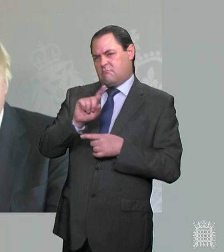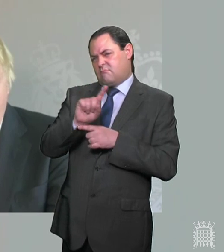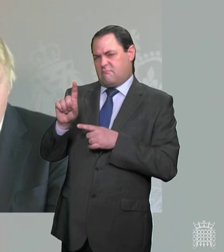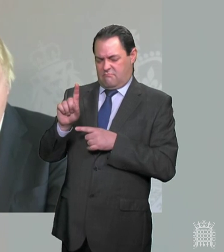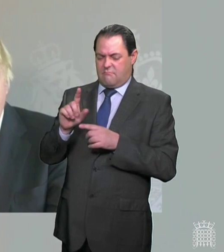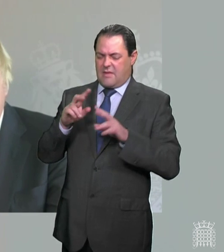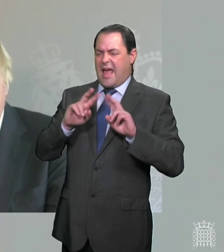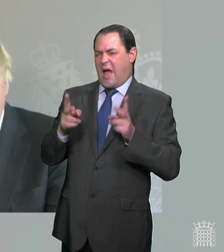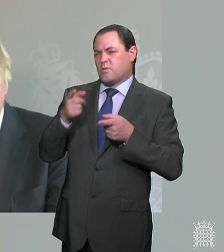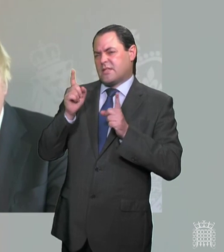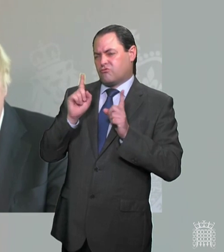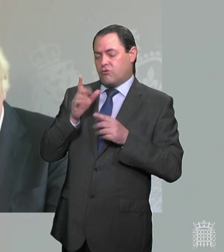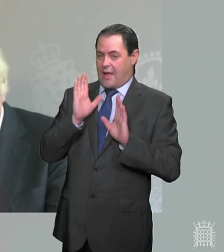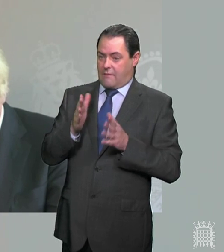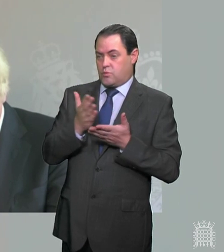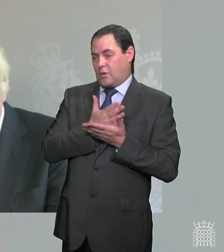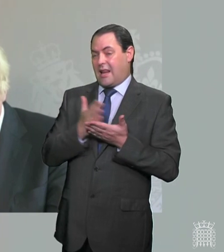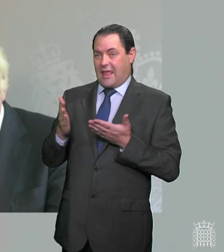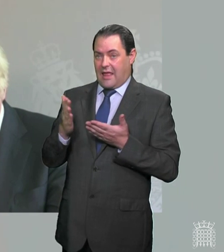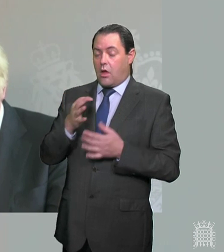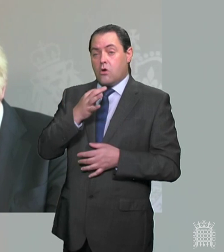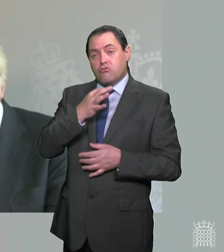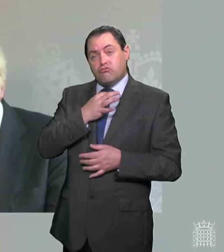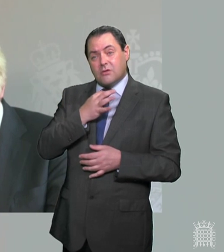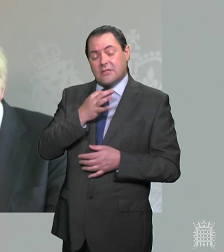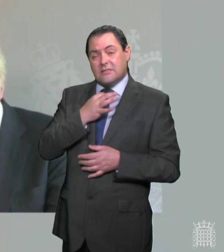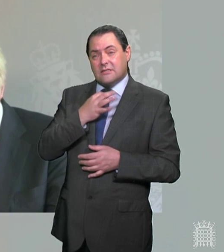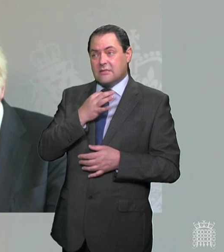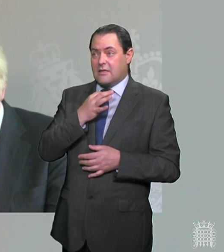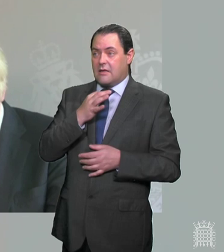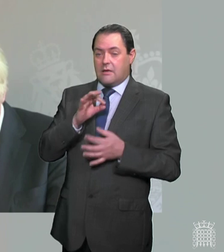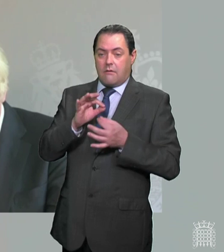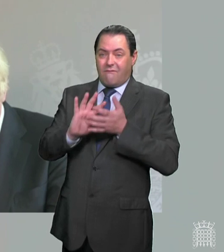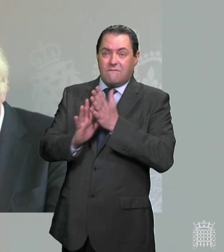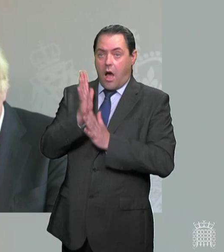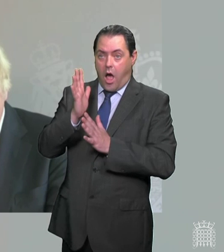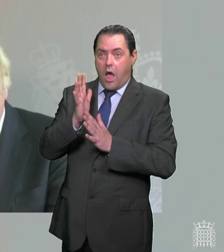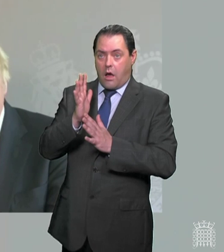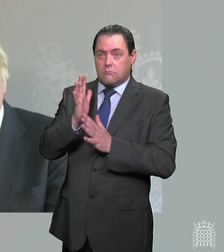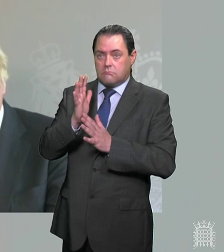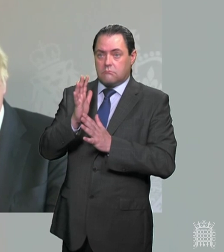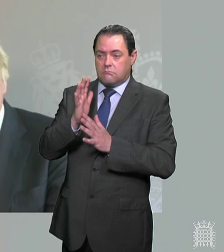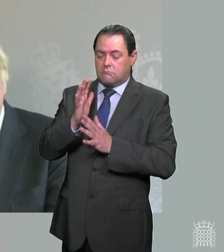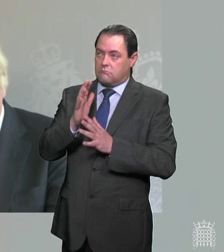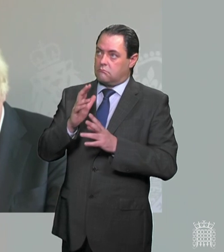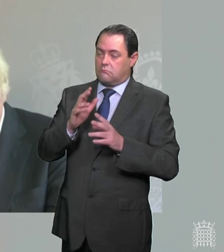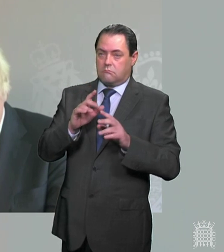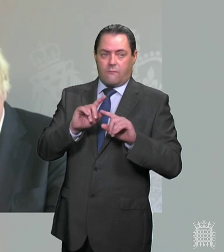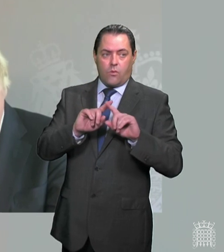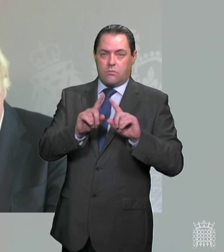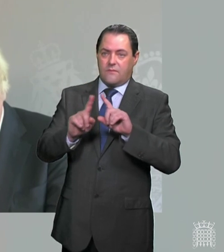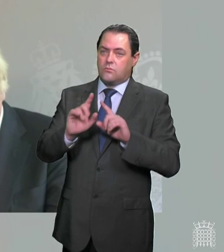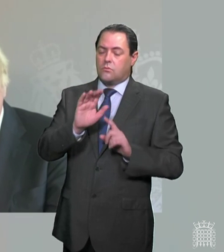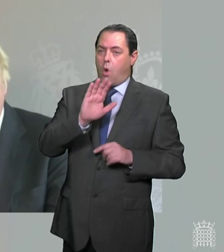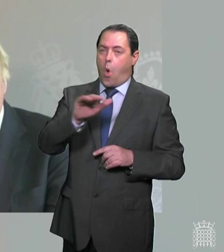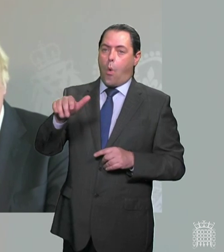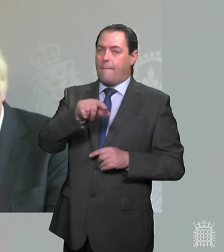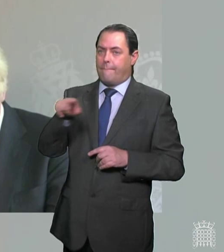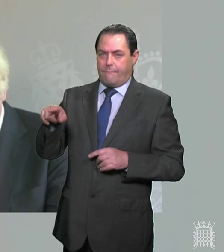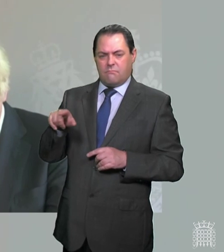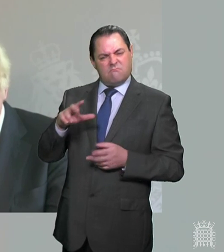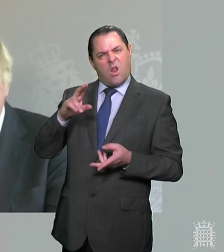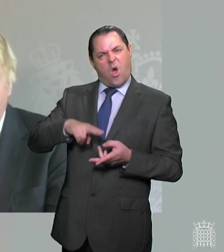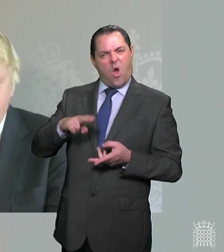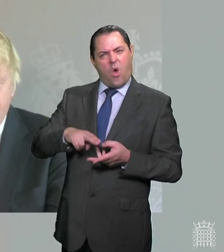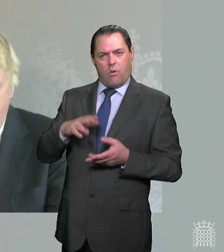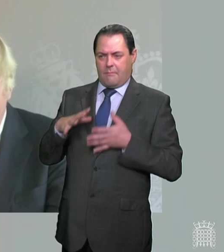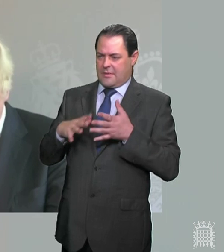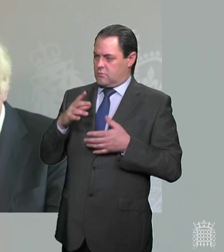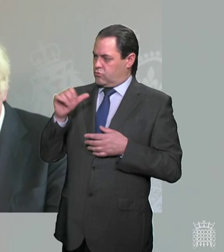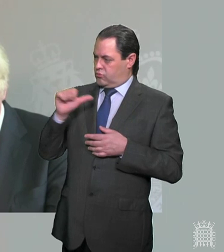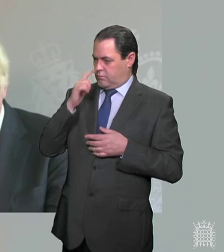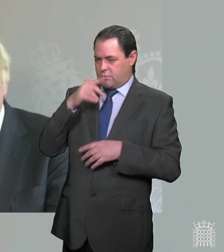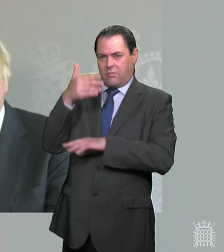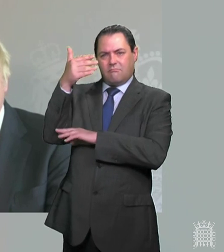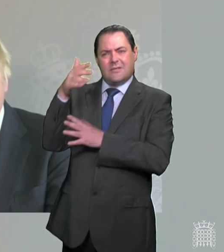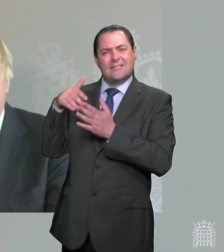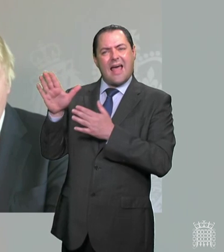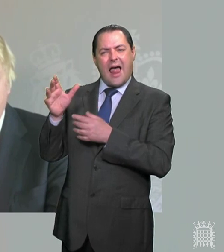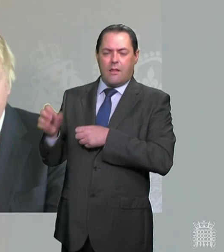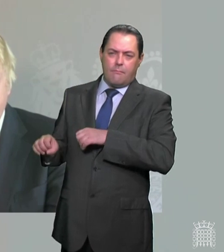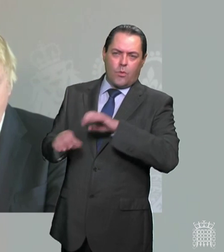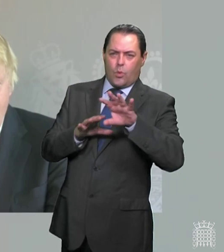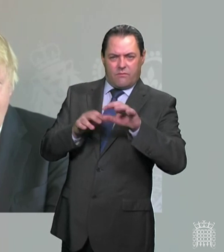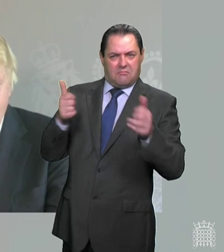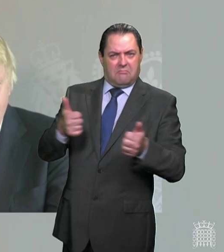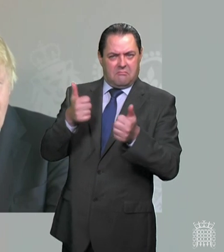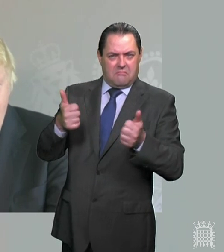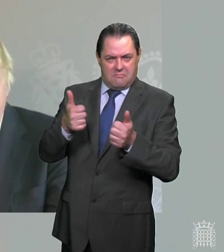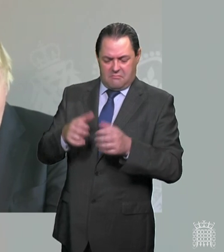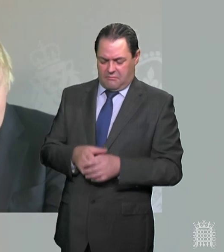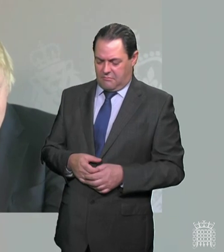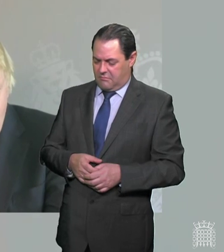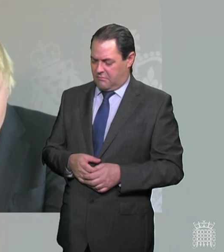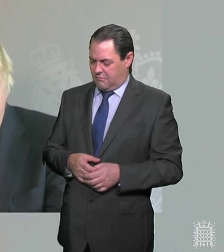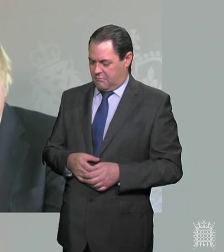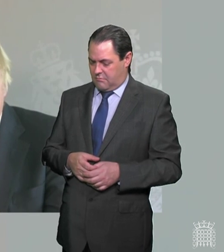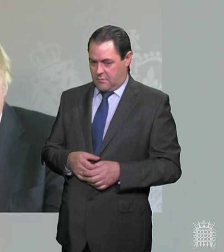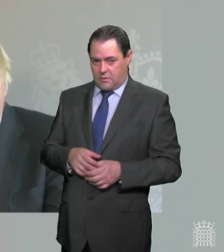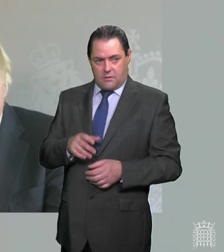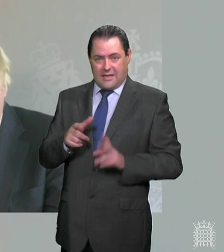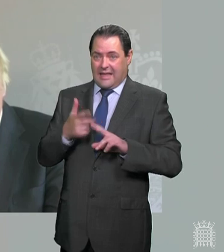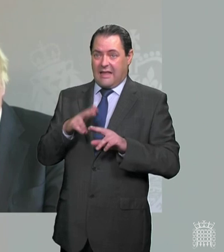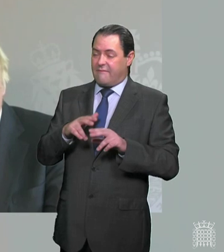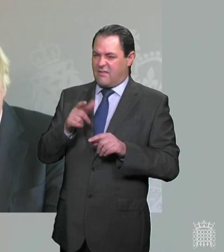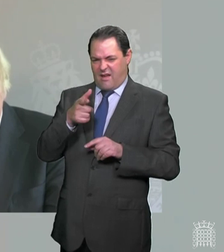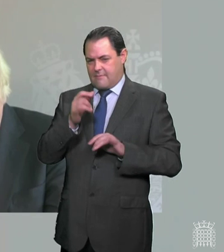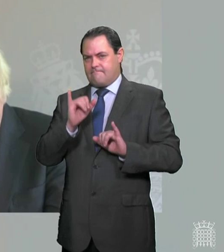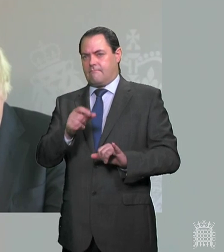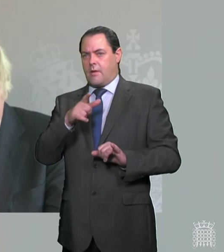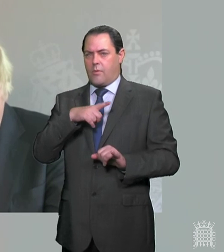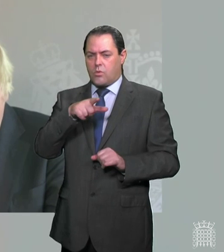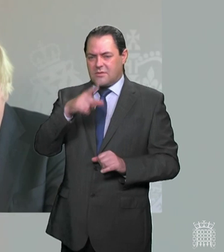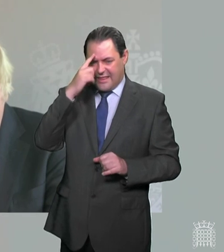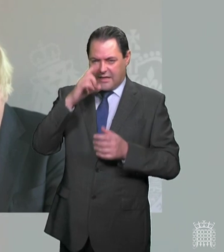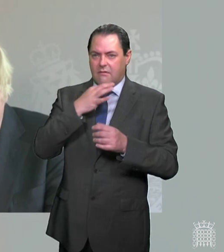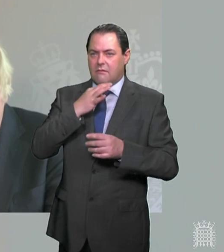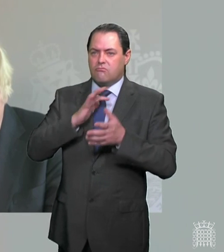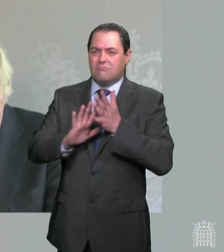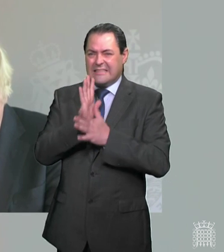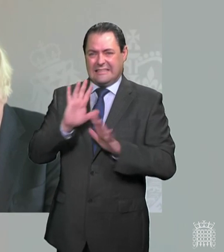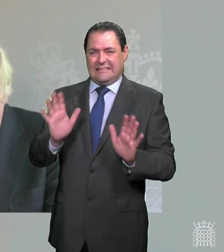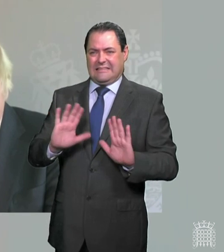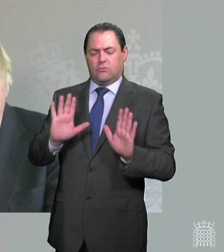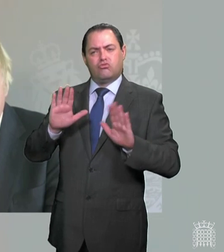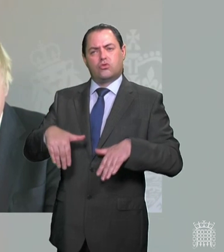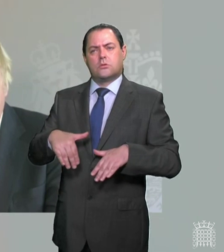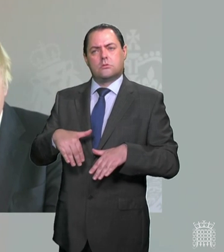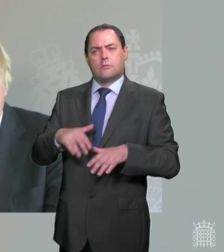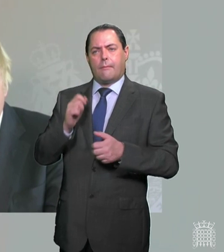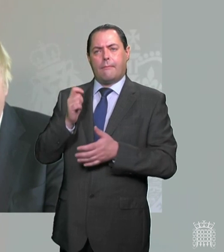We must be clear that the risk from fire to life in homes is very, very low and leaseholders should not be trapped in their properties, unable to buy or sell, because their properties have been unfairly maligned in that way.